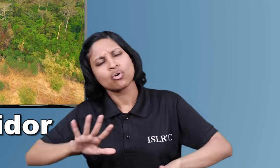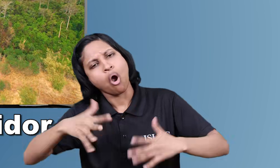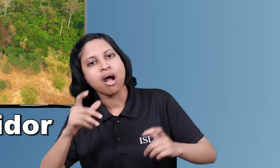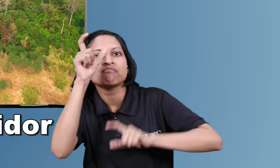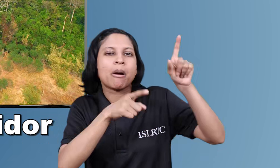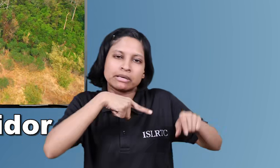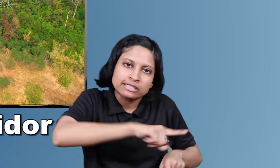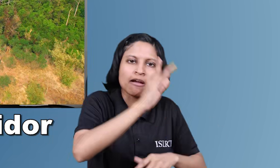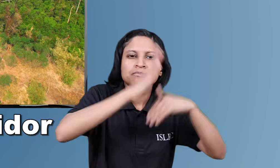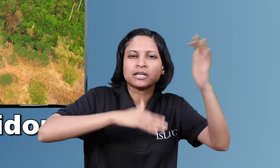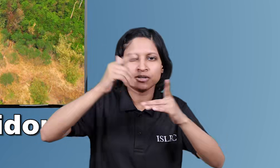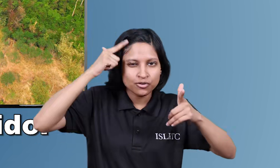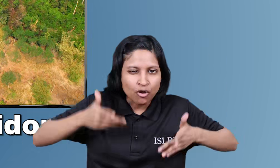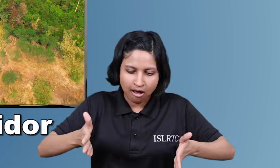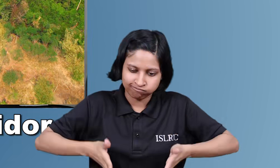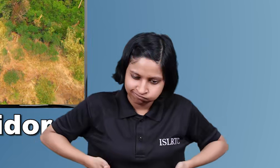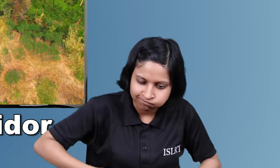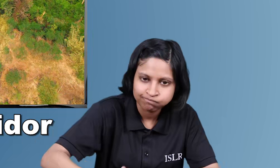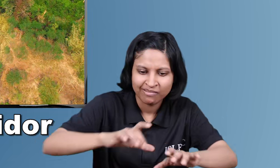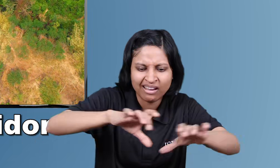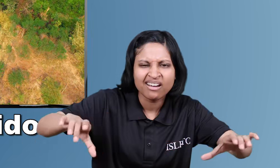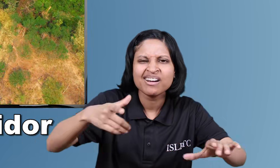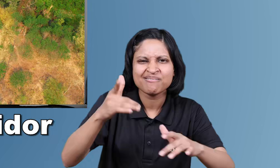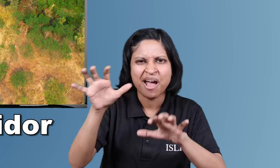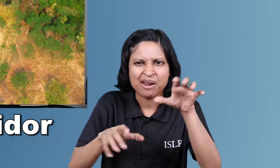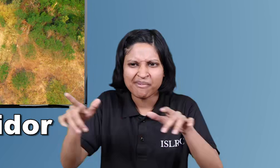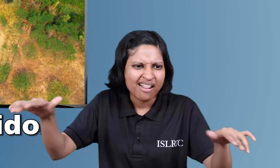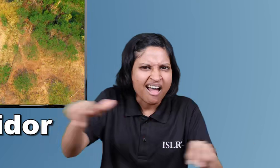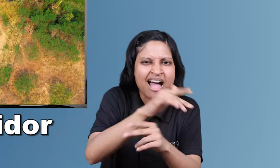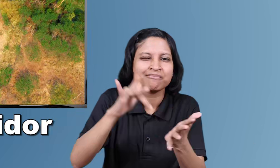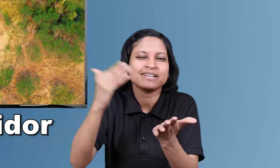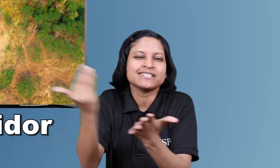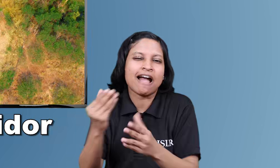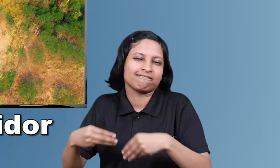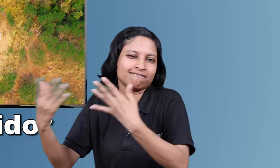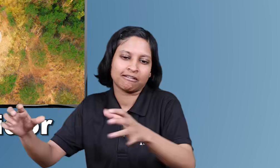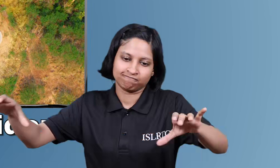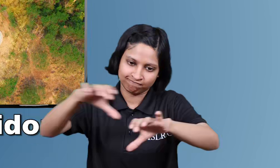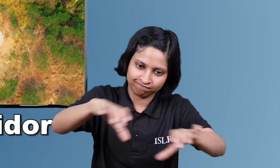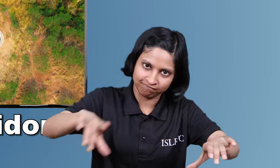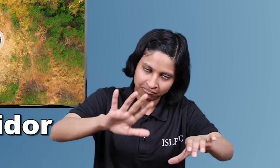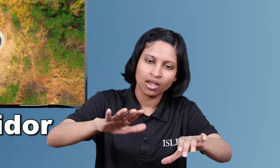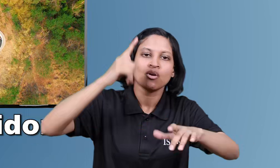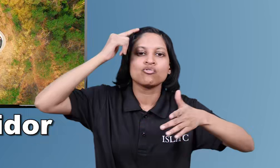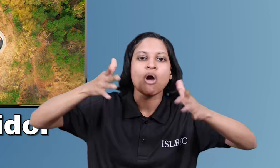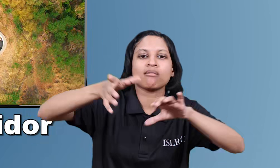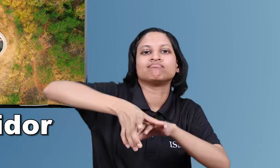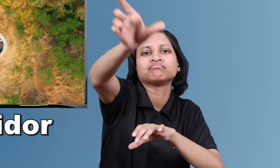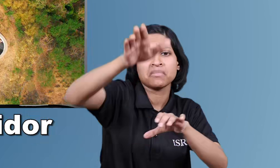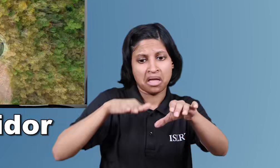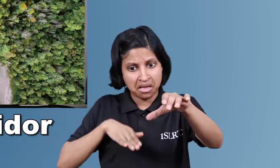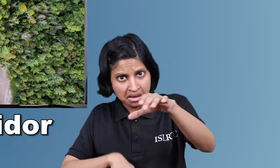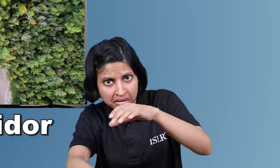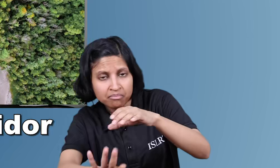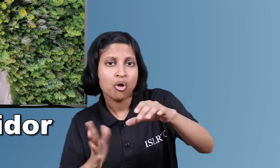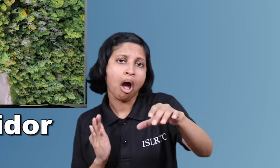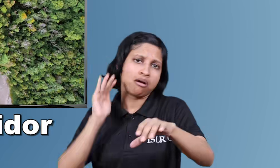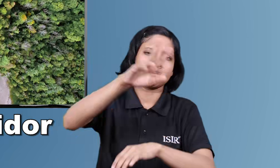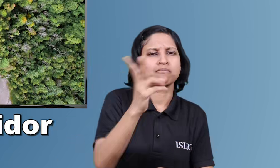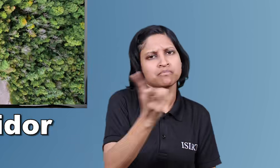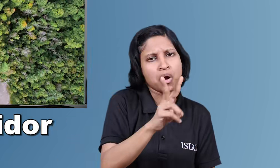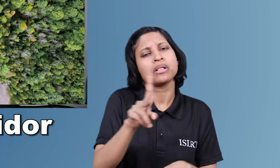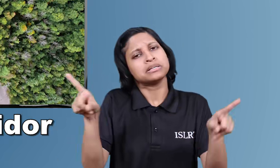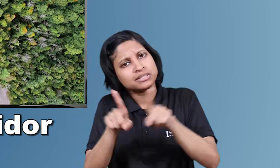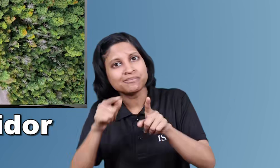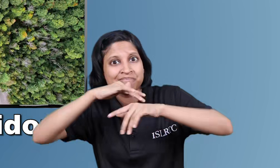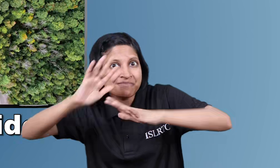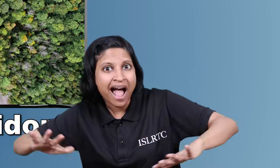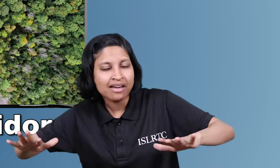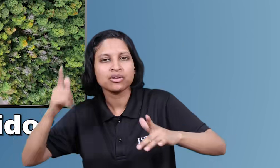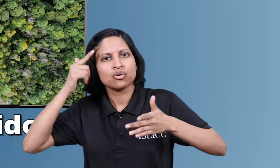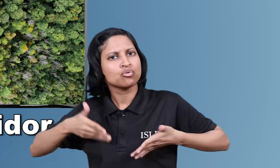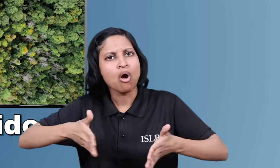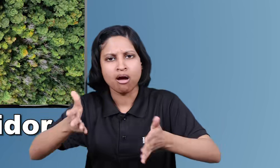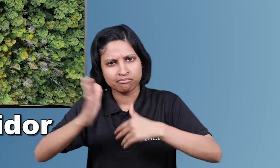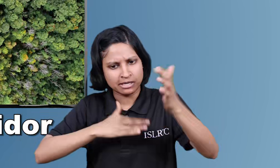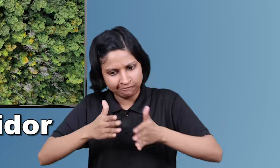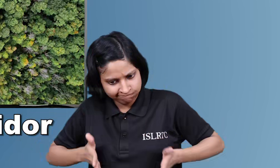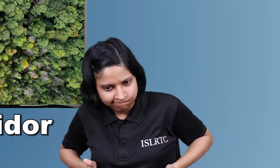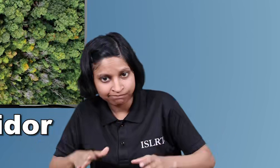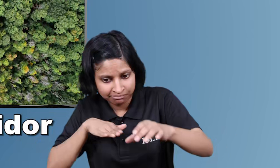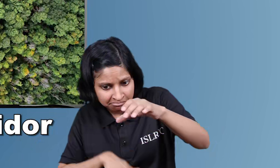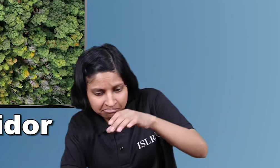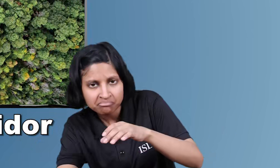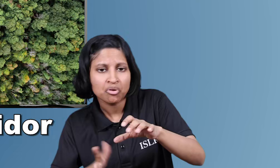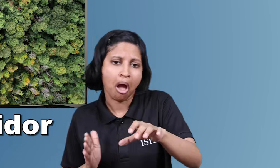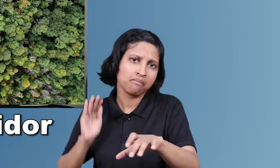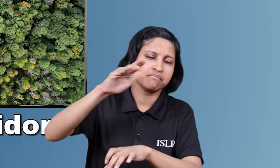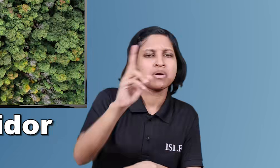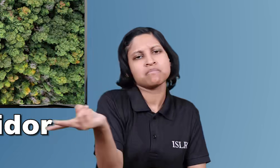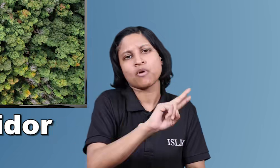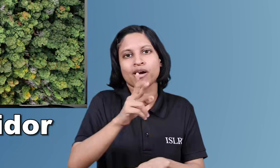for wildlife between forests or bodies of water. The passage may take the form of an underpass. or an overpass.